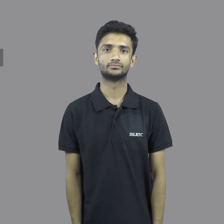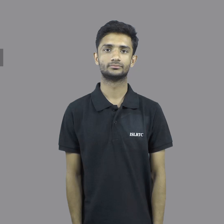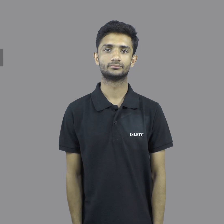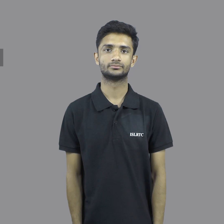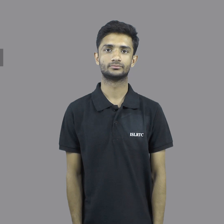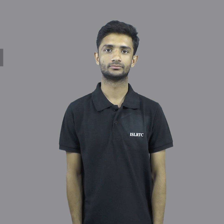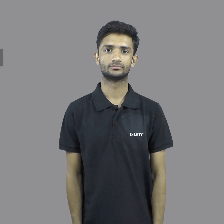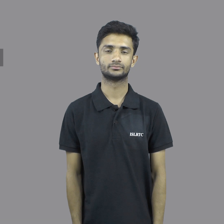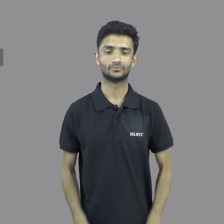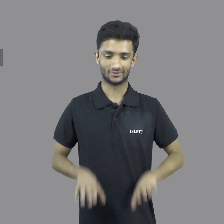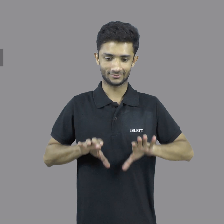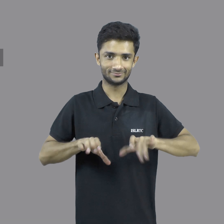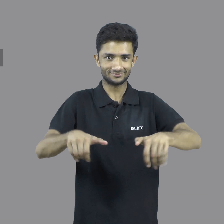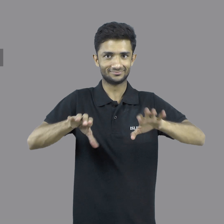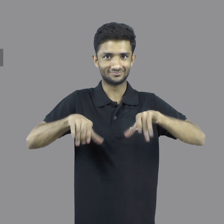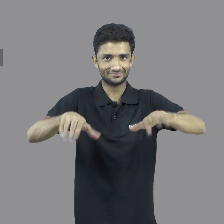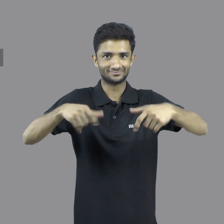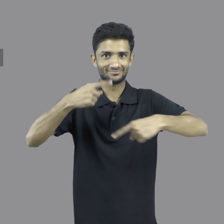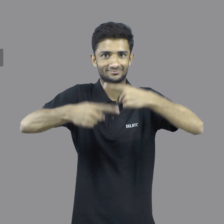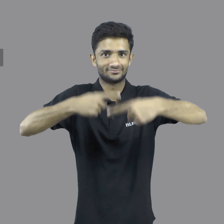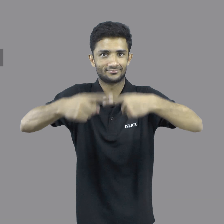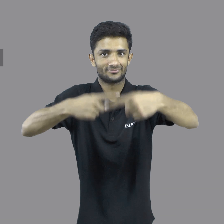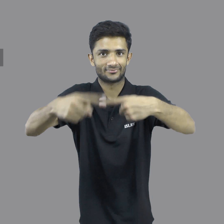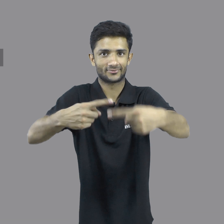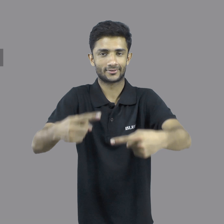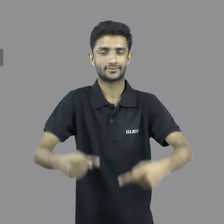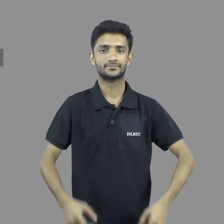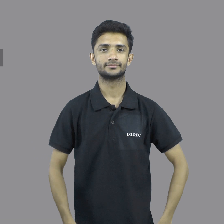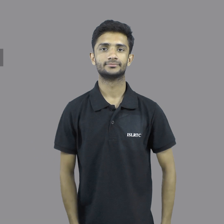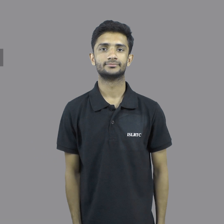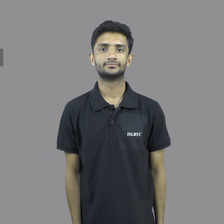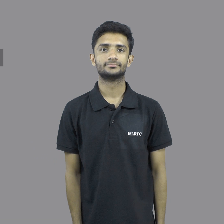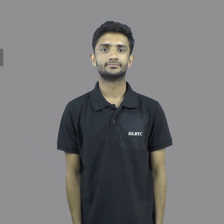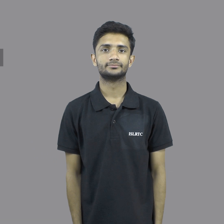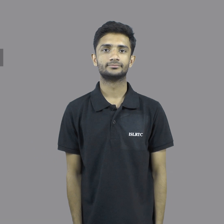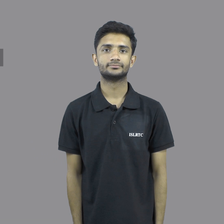Roll